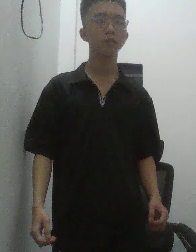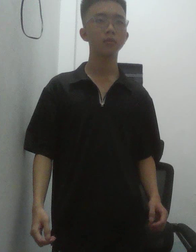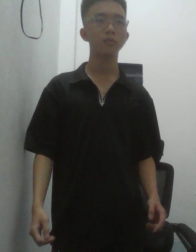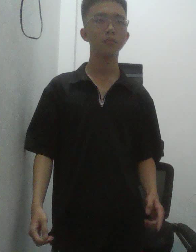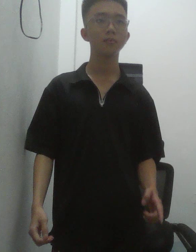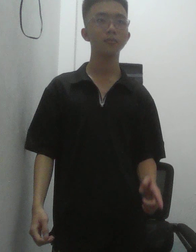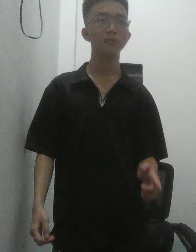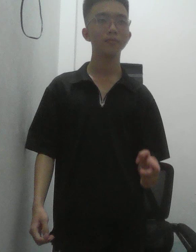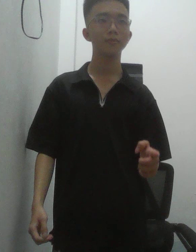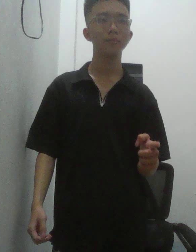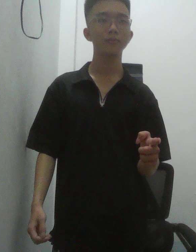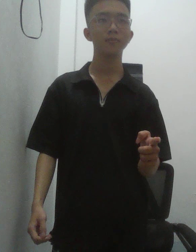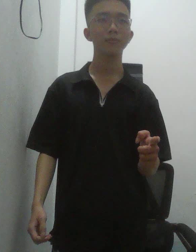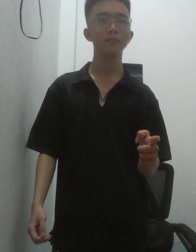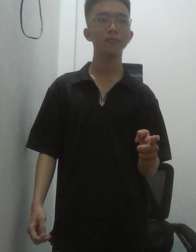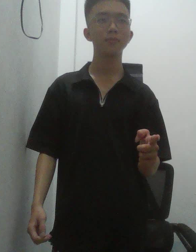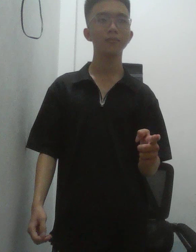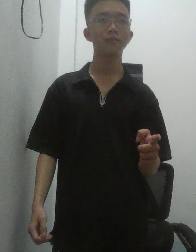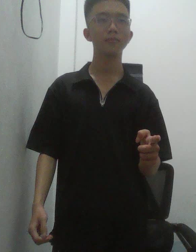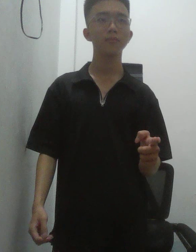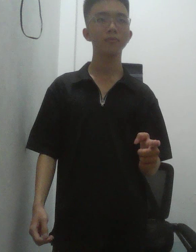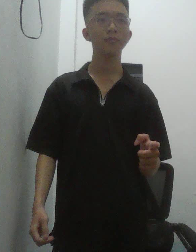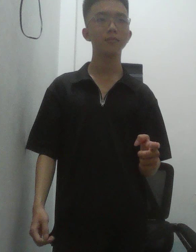ban